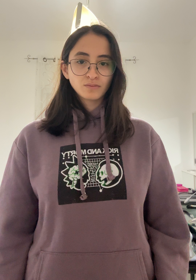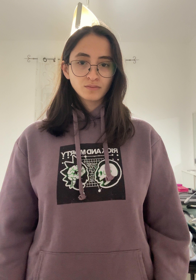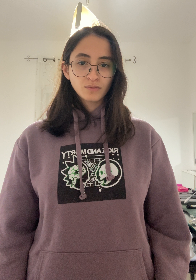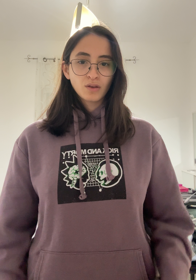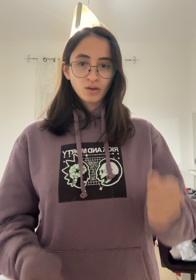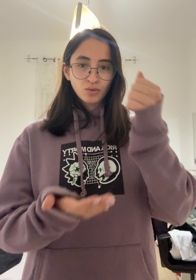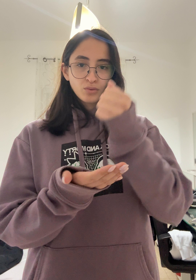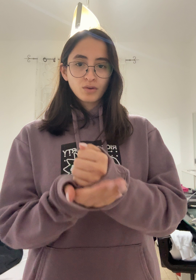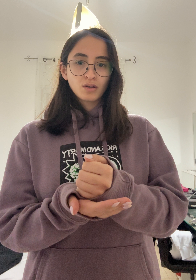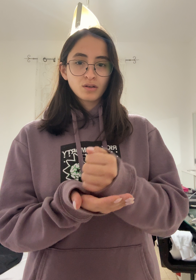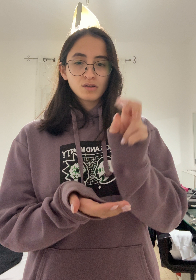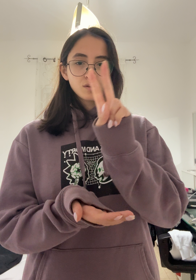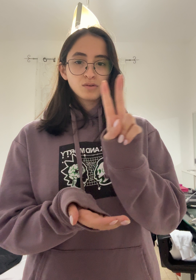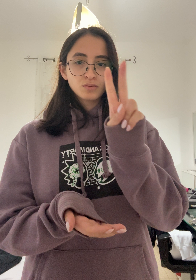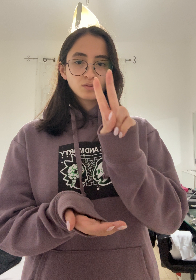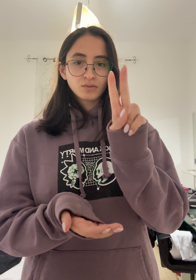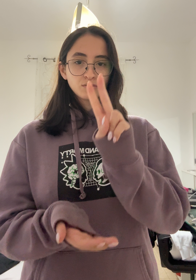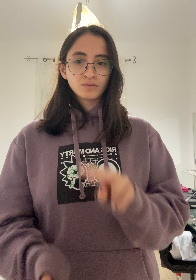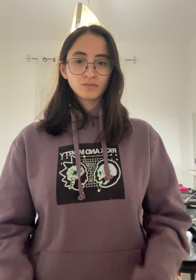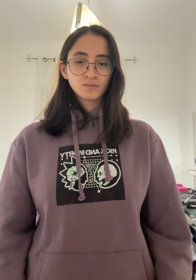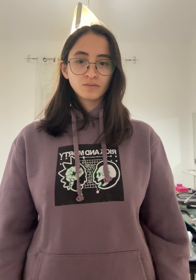תעודת זהות